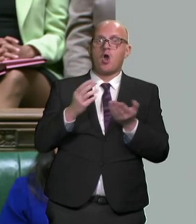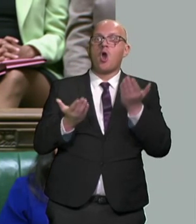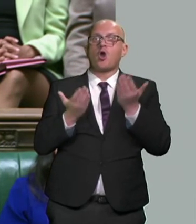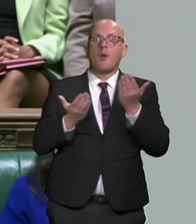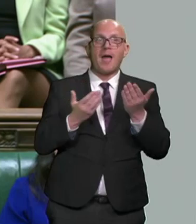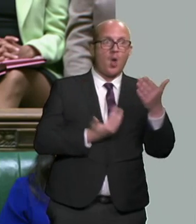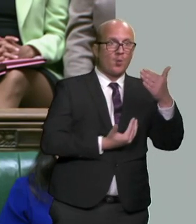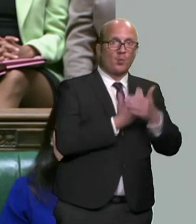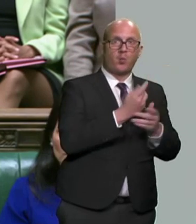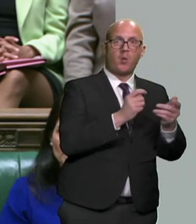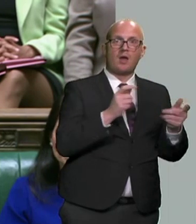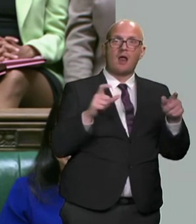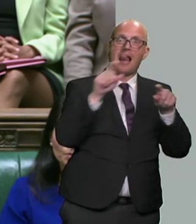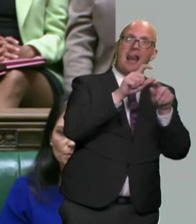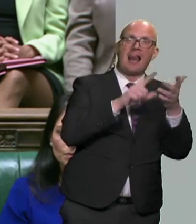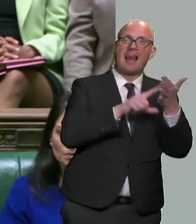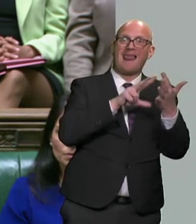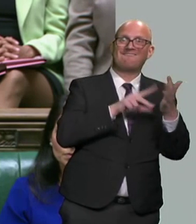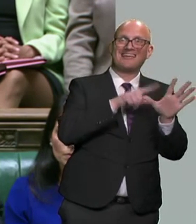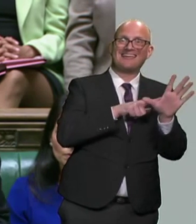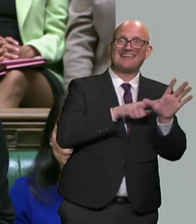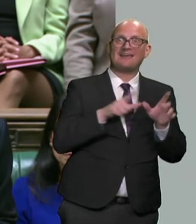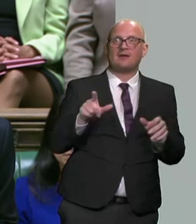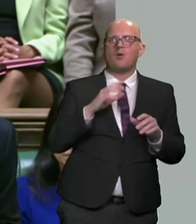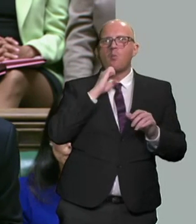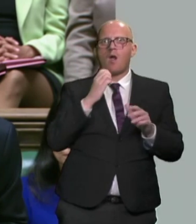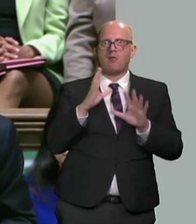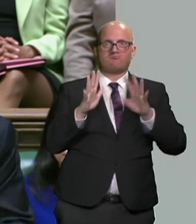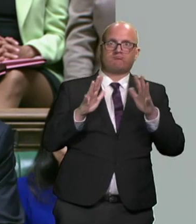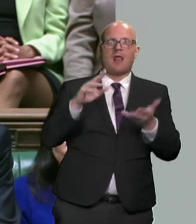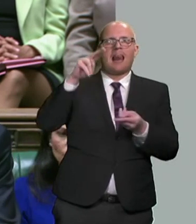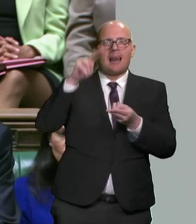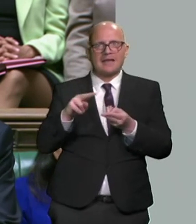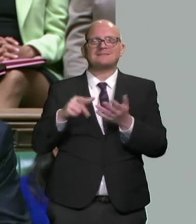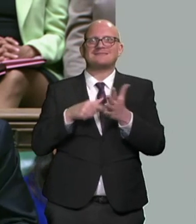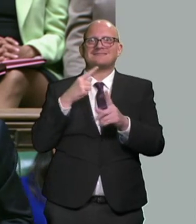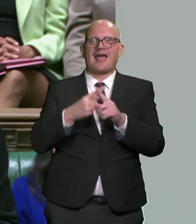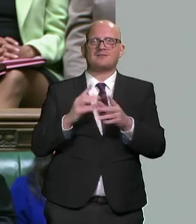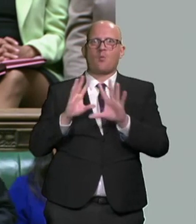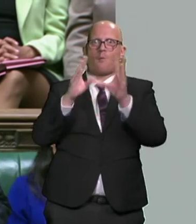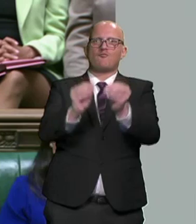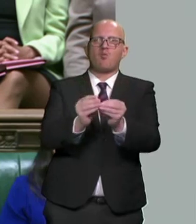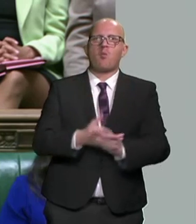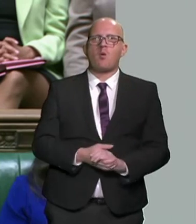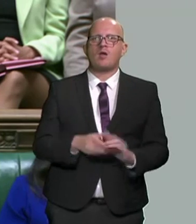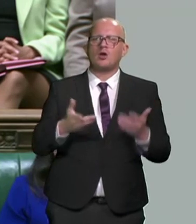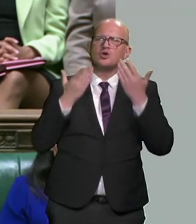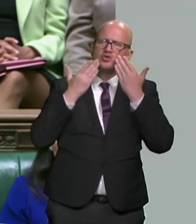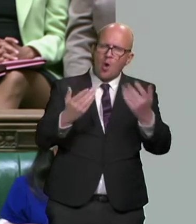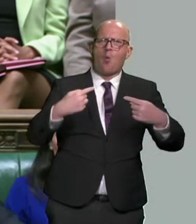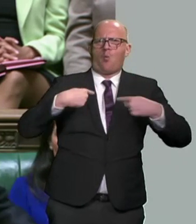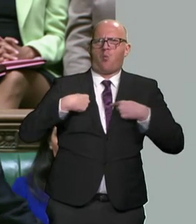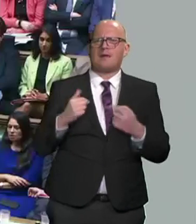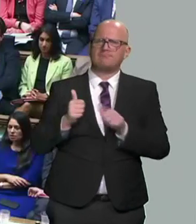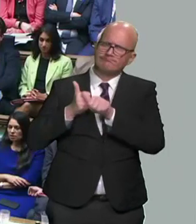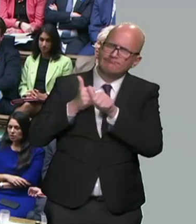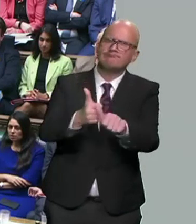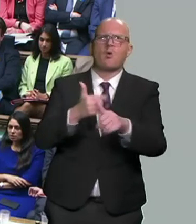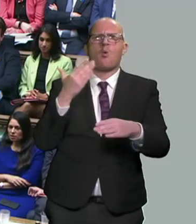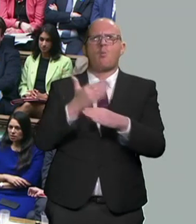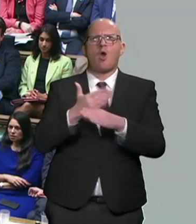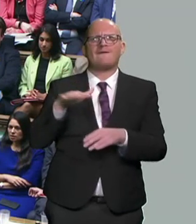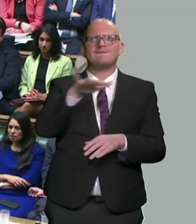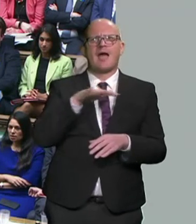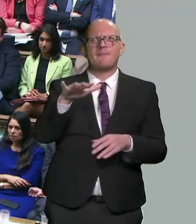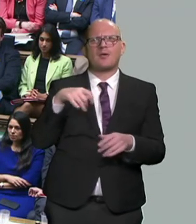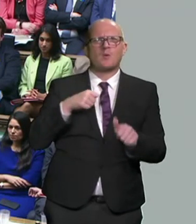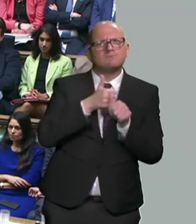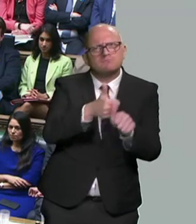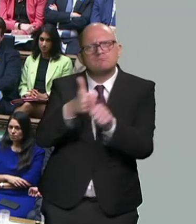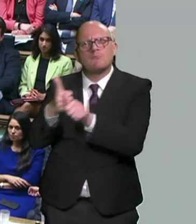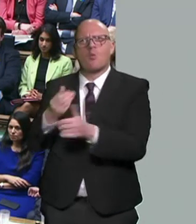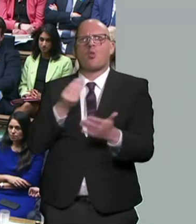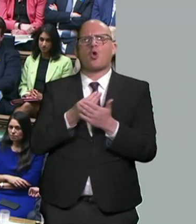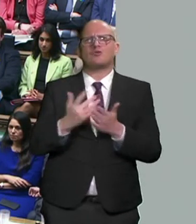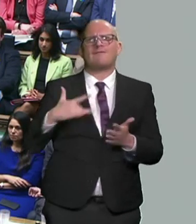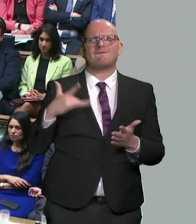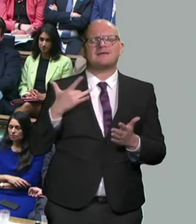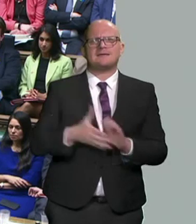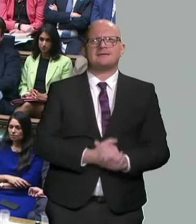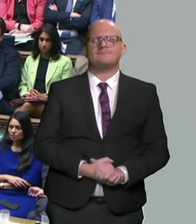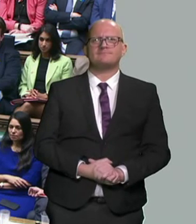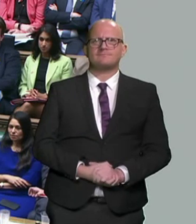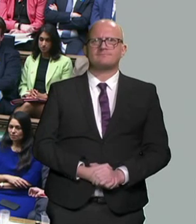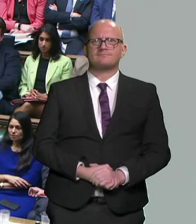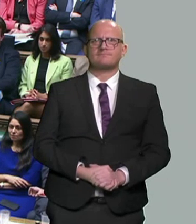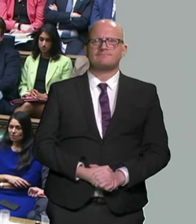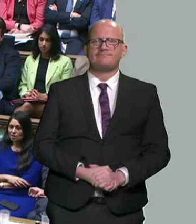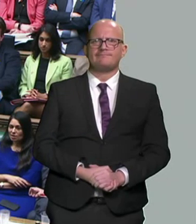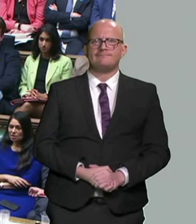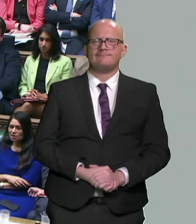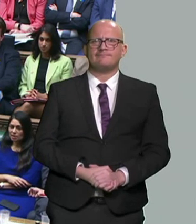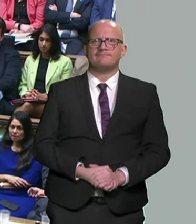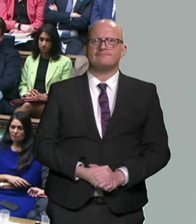levy, once again showing that it is this Conservative Government delivering for hard-working families and helping with the cost of living.